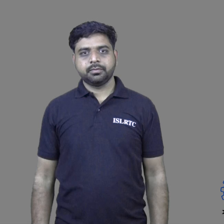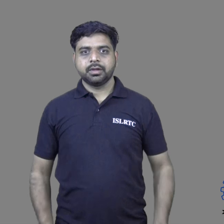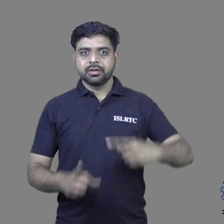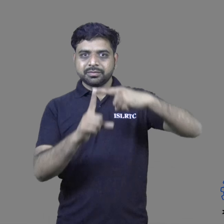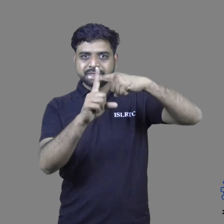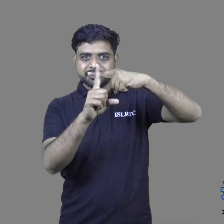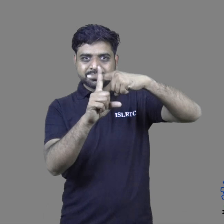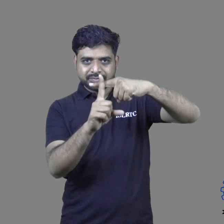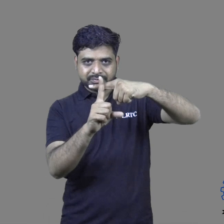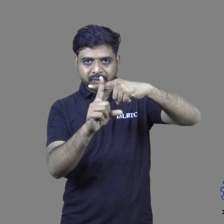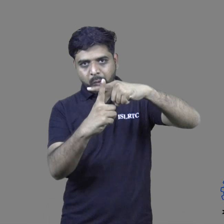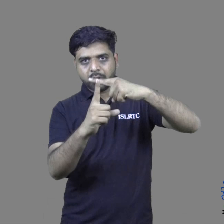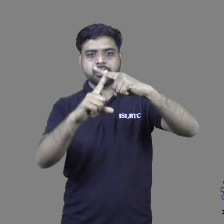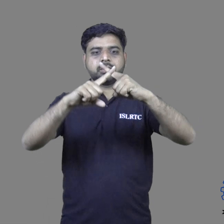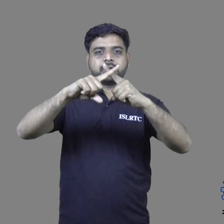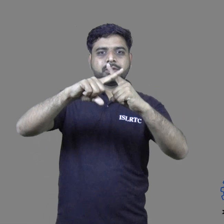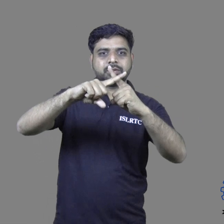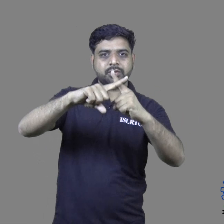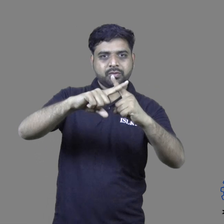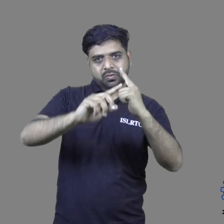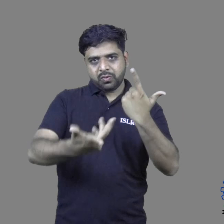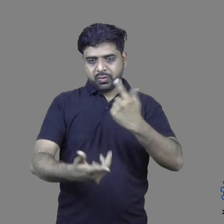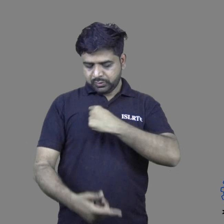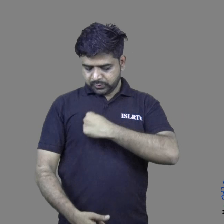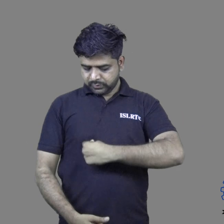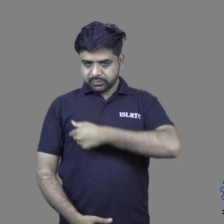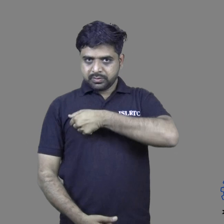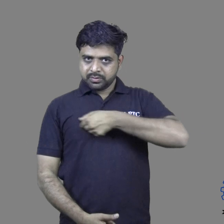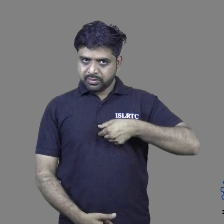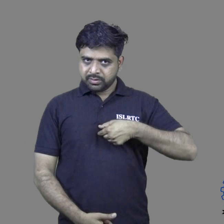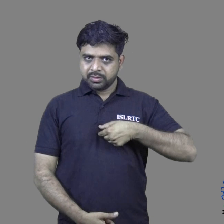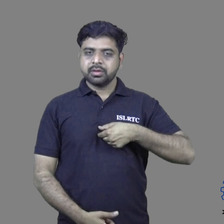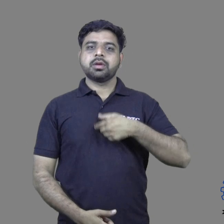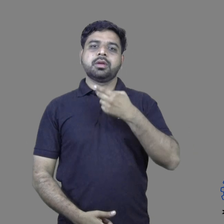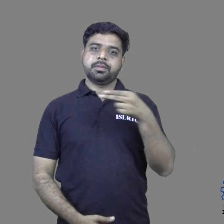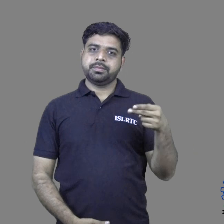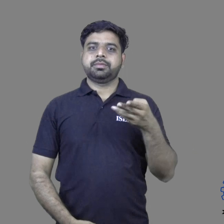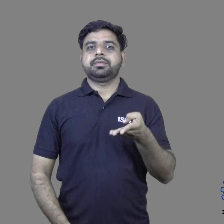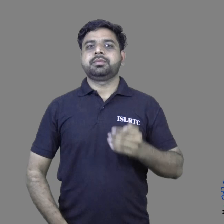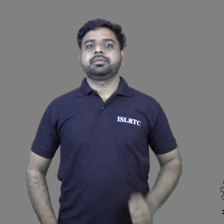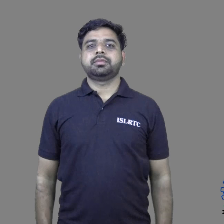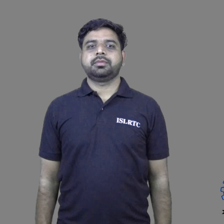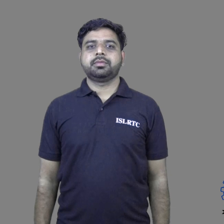Cross